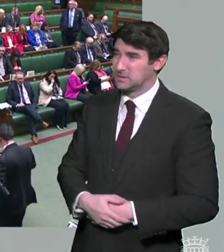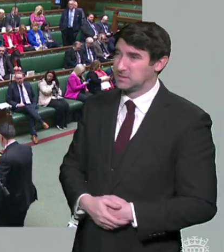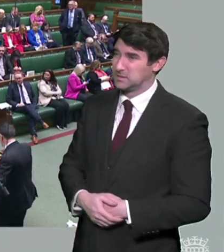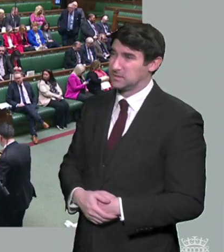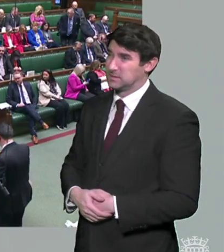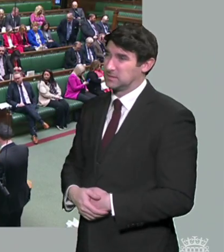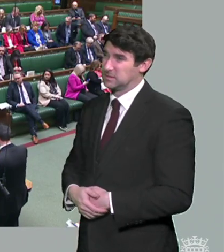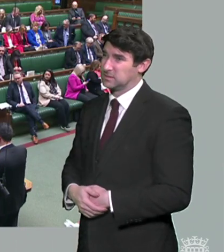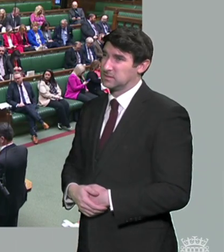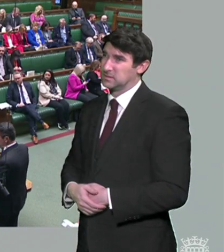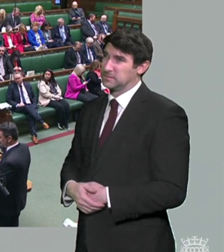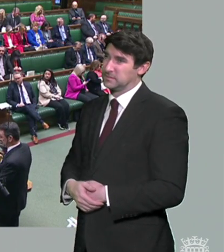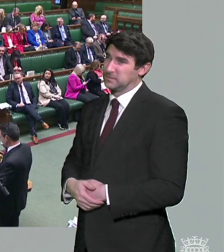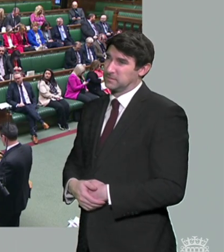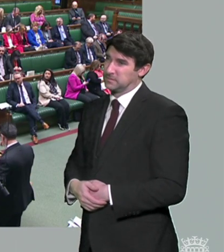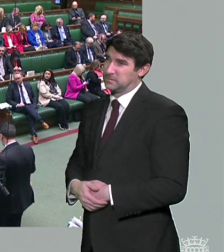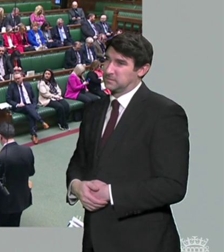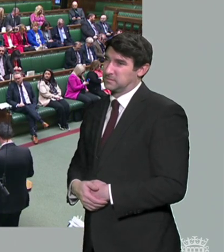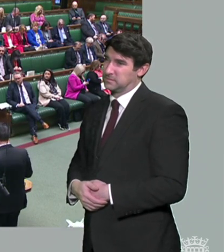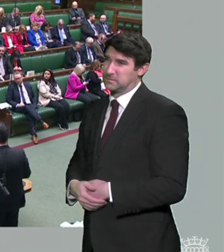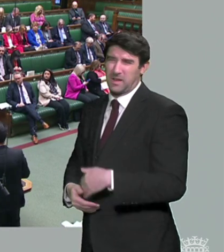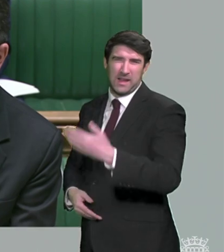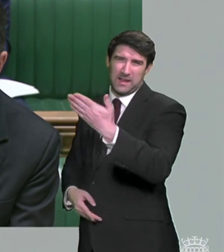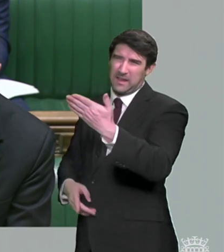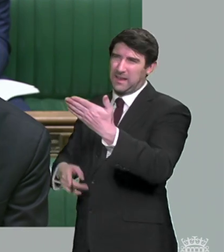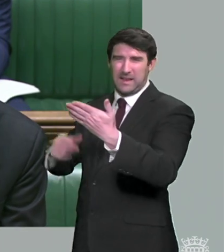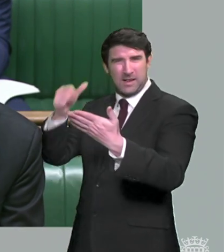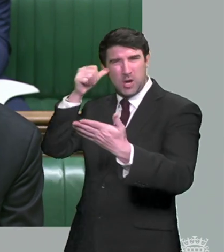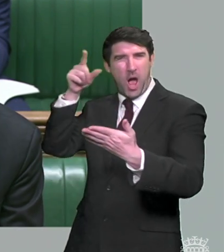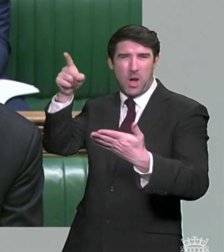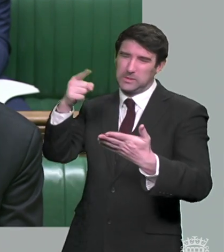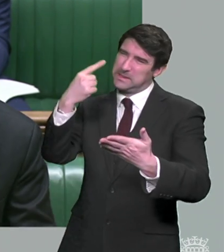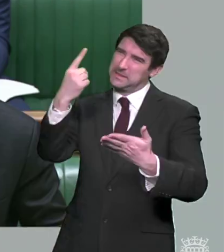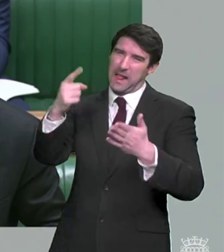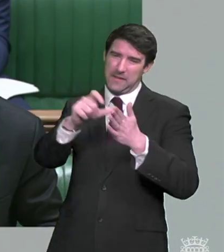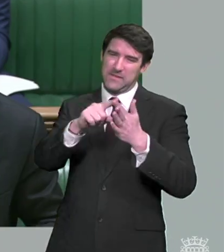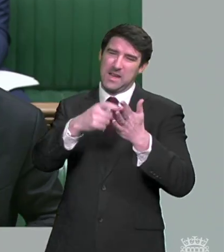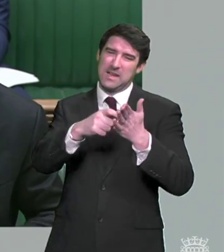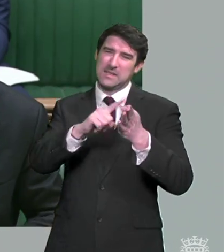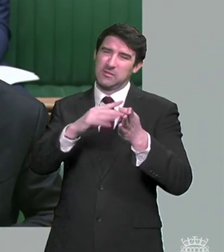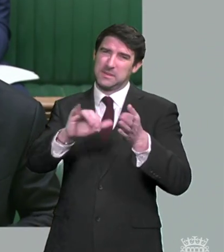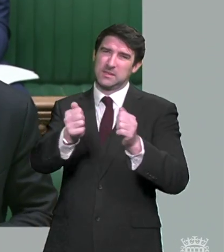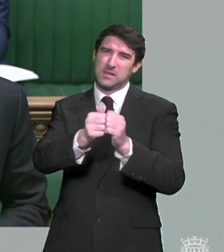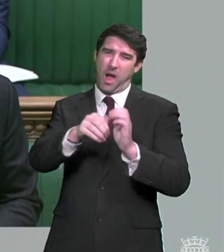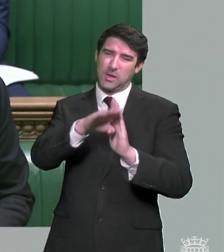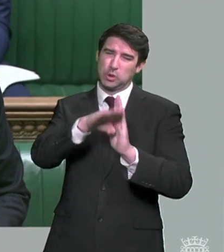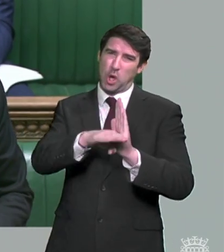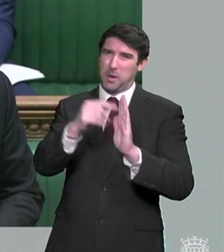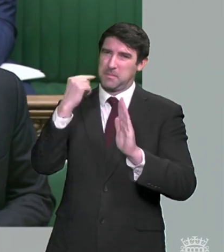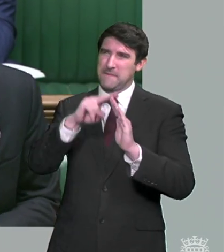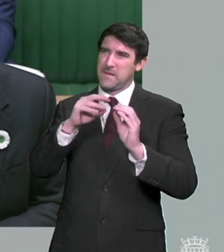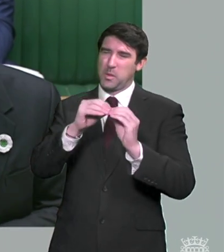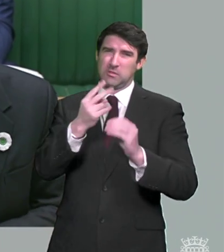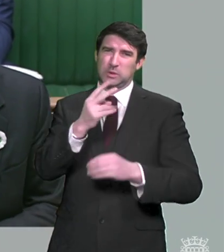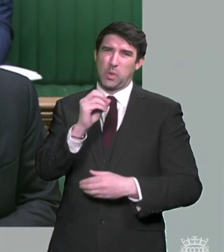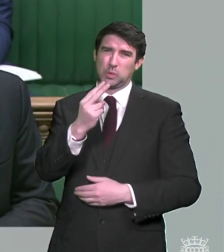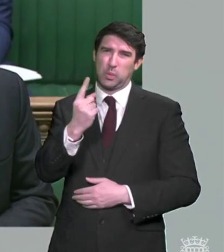The honourable Gentleman knows that progress is continuing on the Derry and Strabane city deal following the signing of the heads of terms in February 2021.